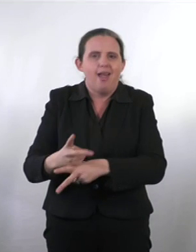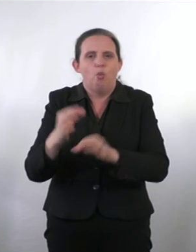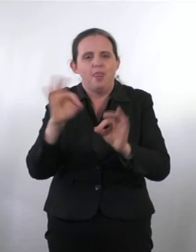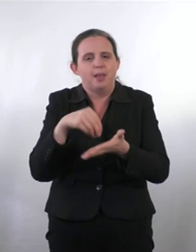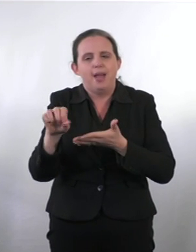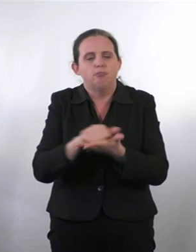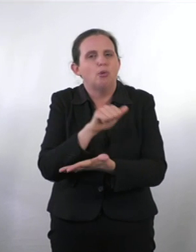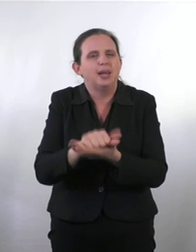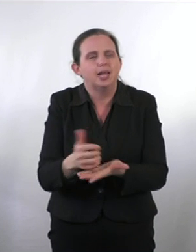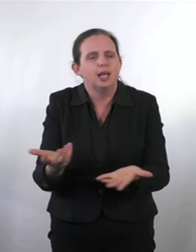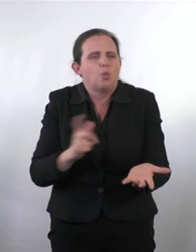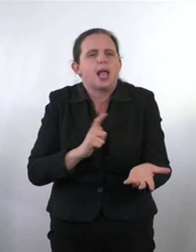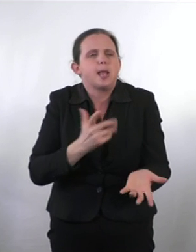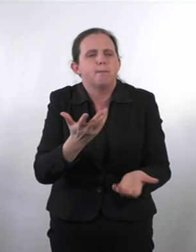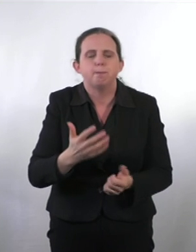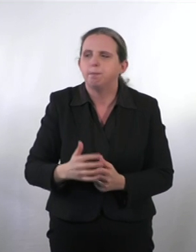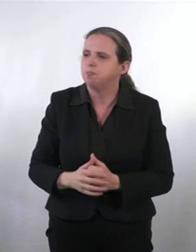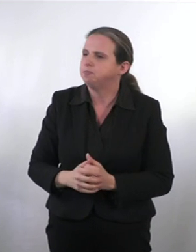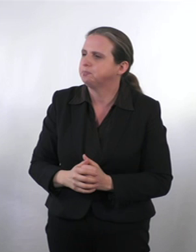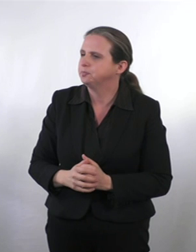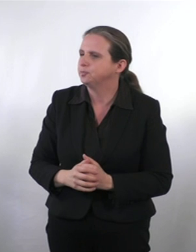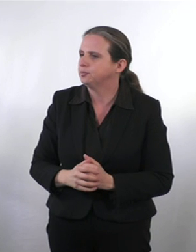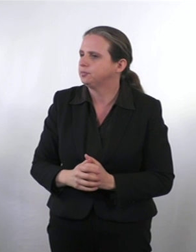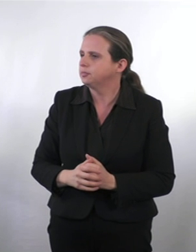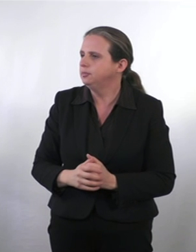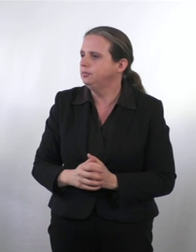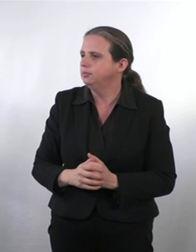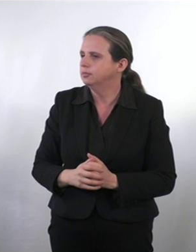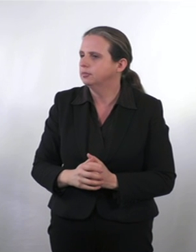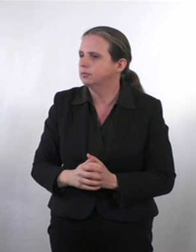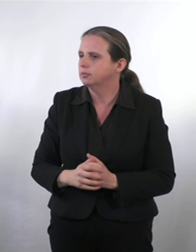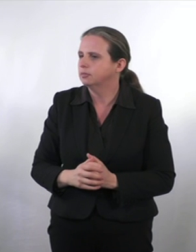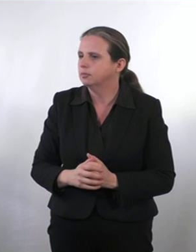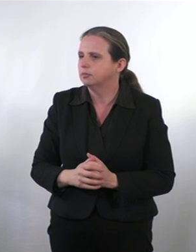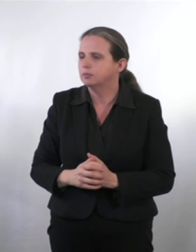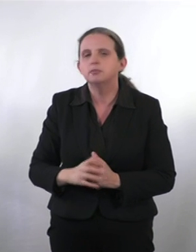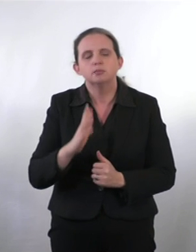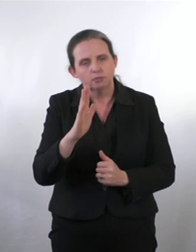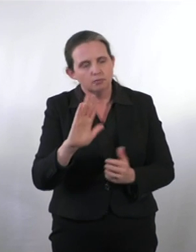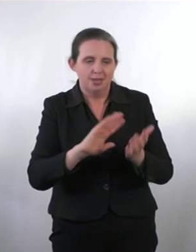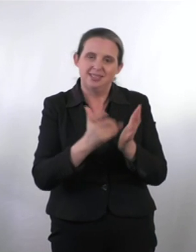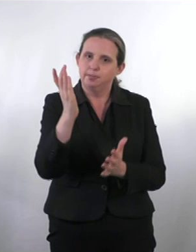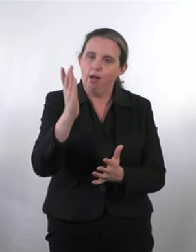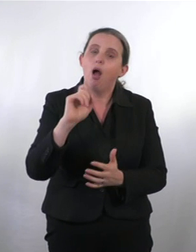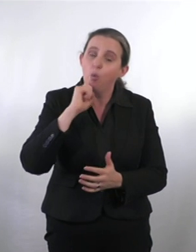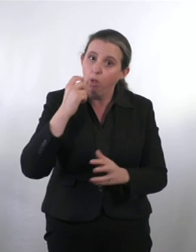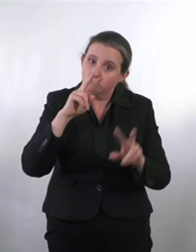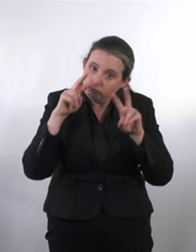I would be happy to look at that specific grant again, but I have to say that if the right hon.